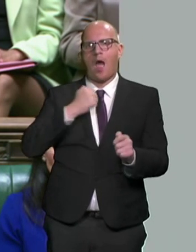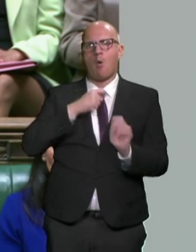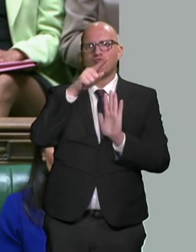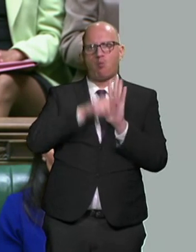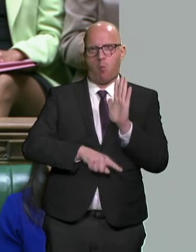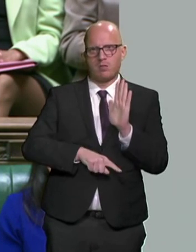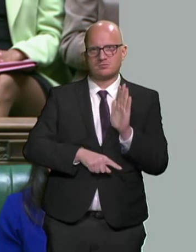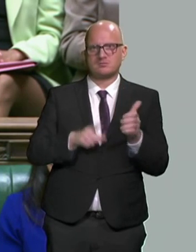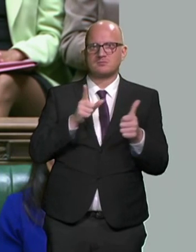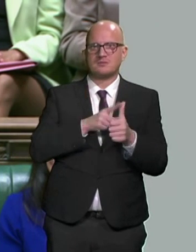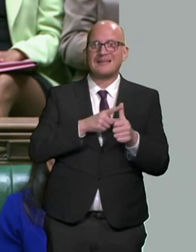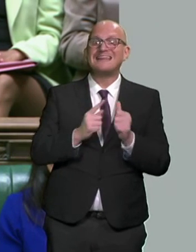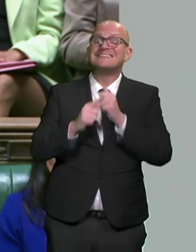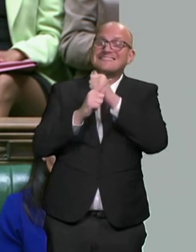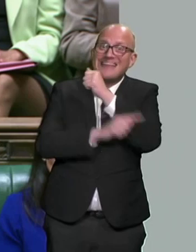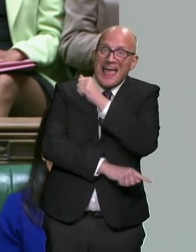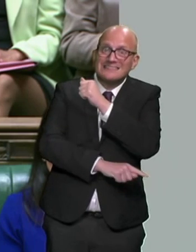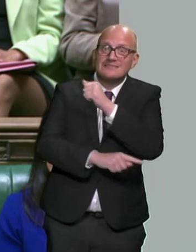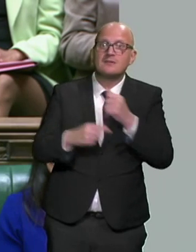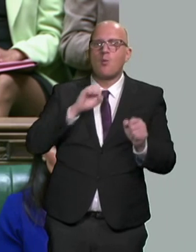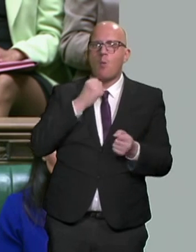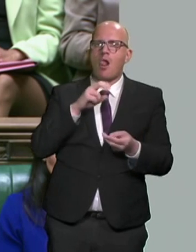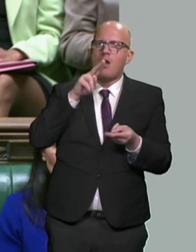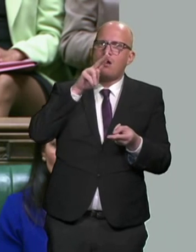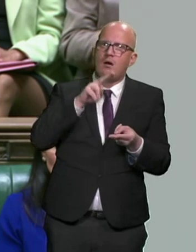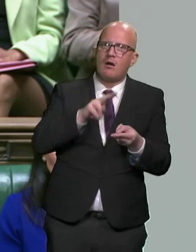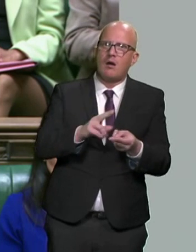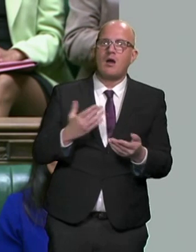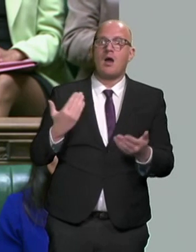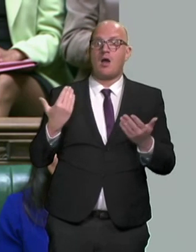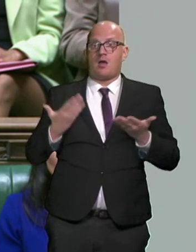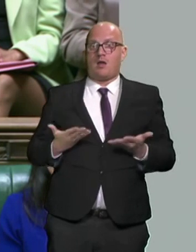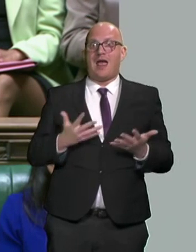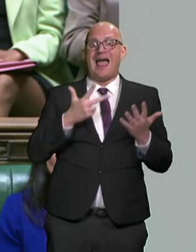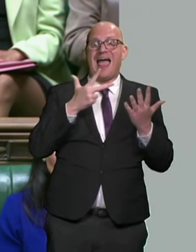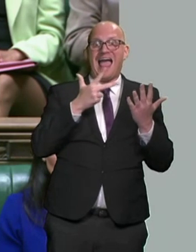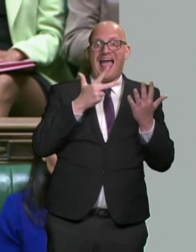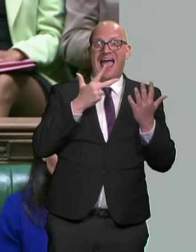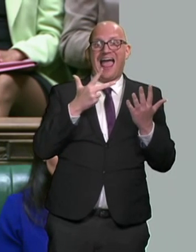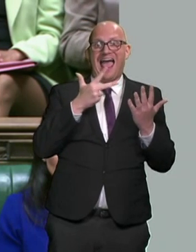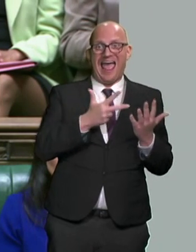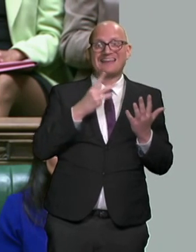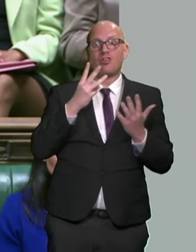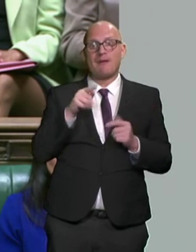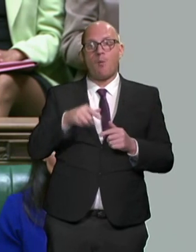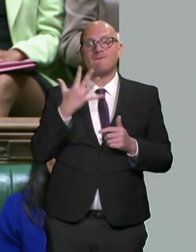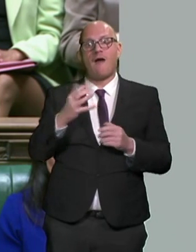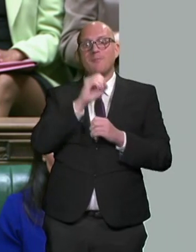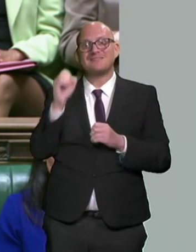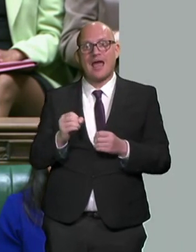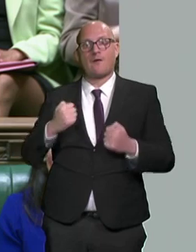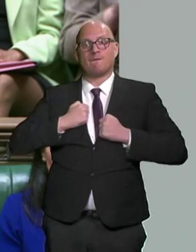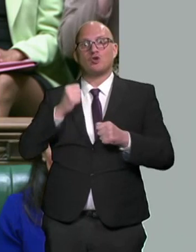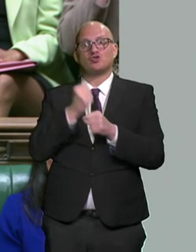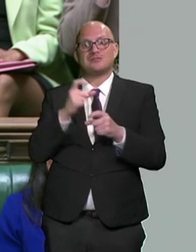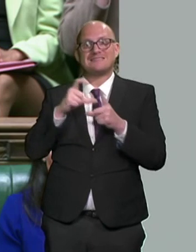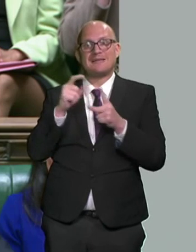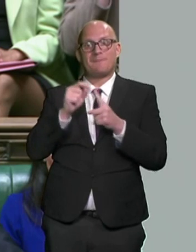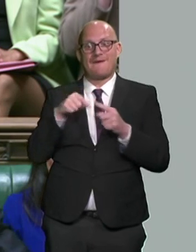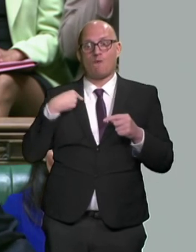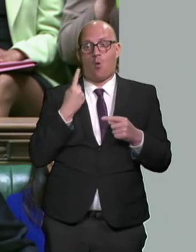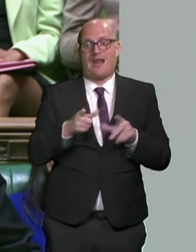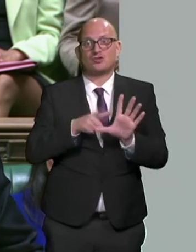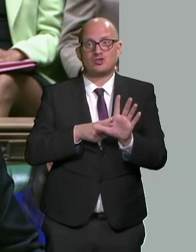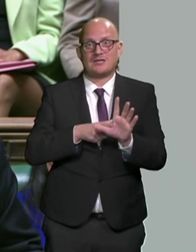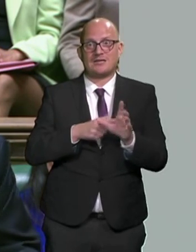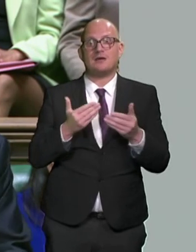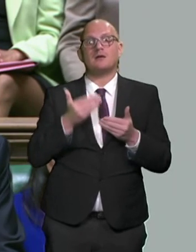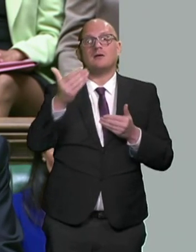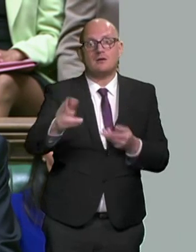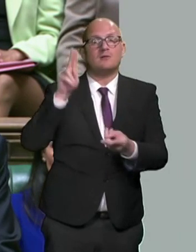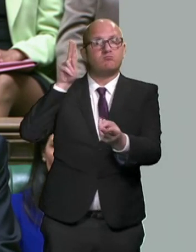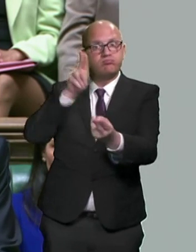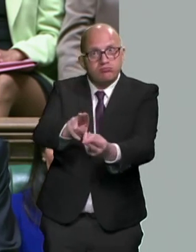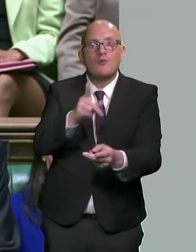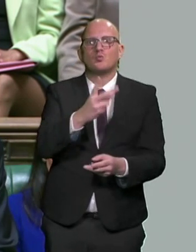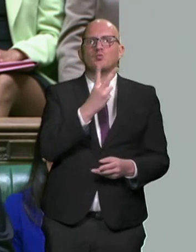Underlying debt is expected to fall steadily from 83.5% of GDP in 2022-23 to 79.8% in 2026-27.